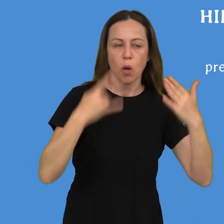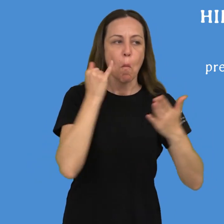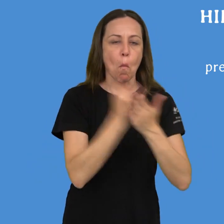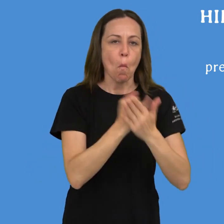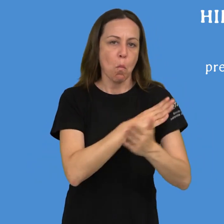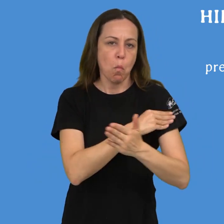probar